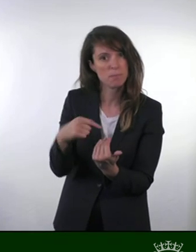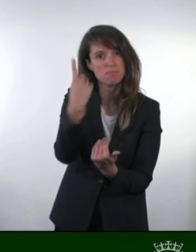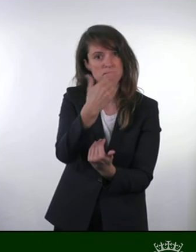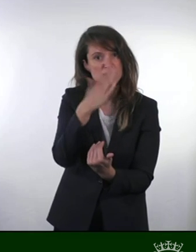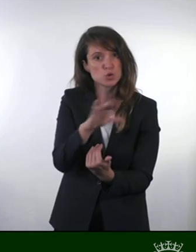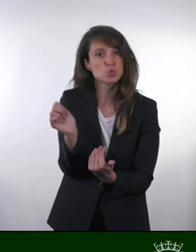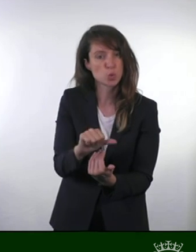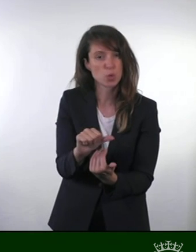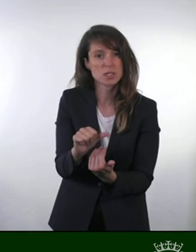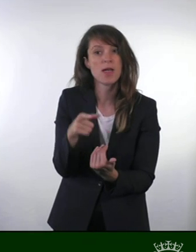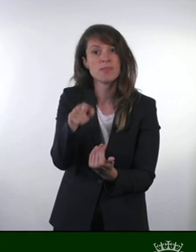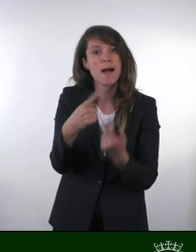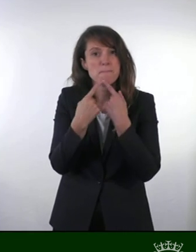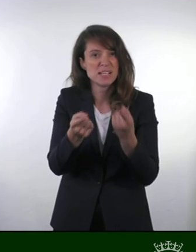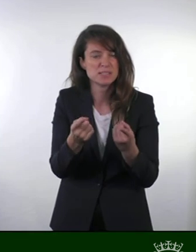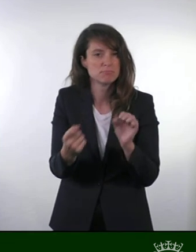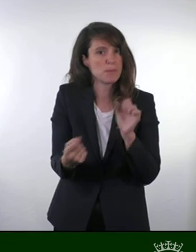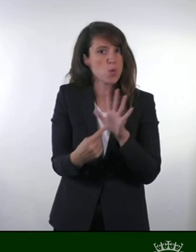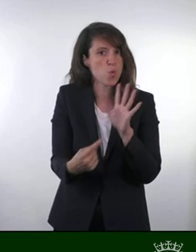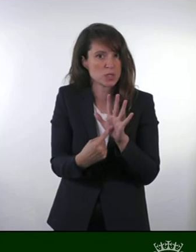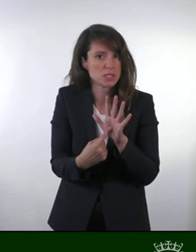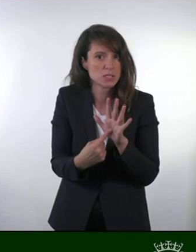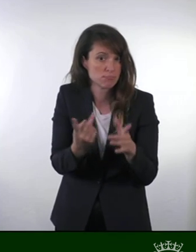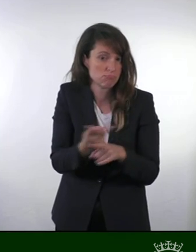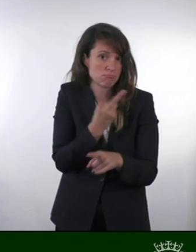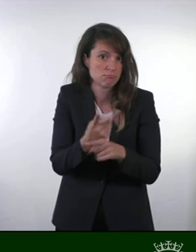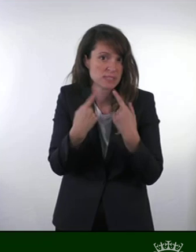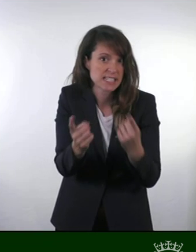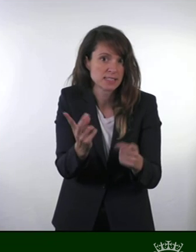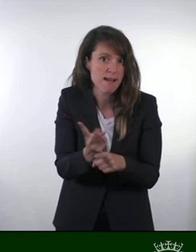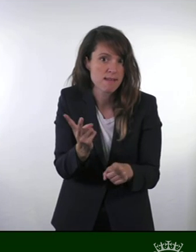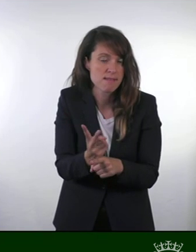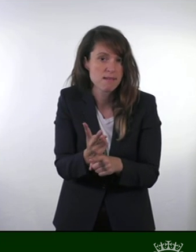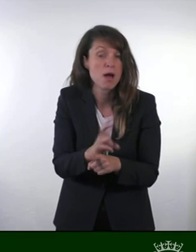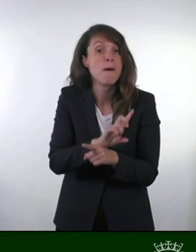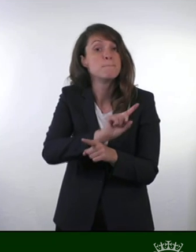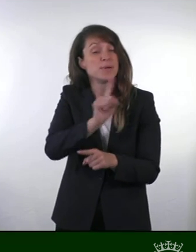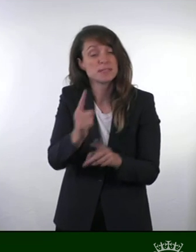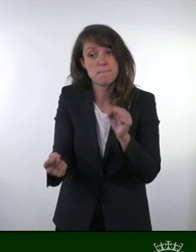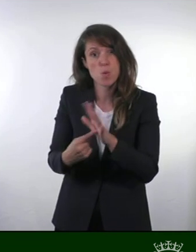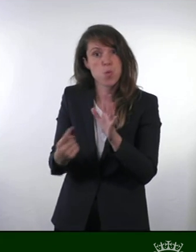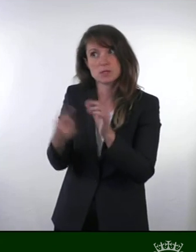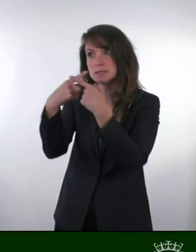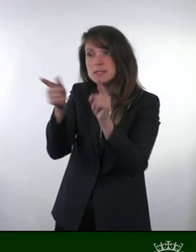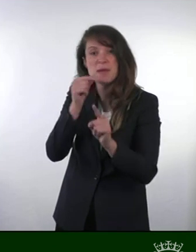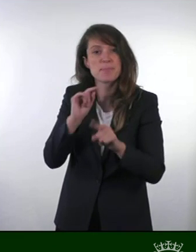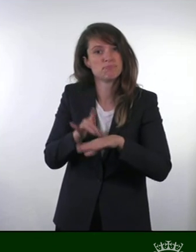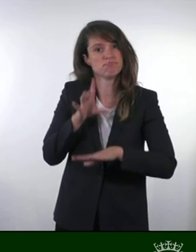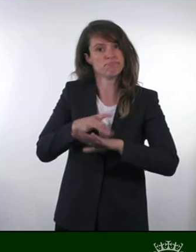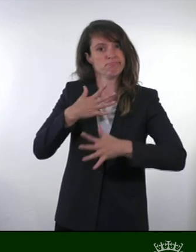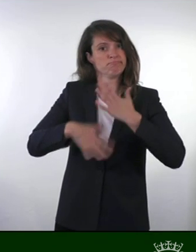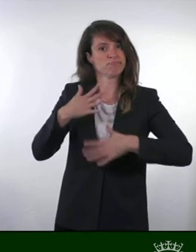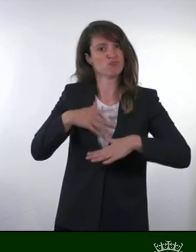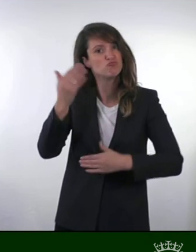That was the message that I think it is important to set out. But it is also vital that people behave responsibly.